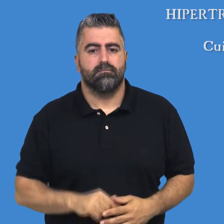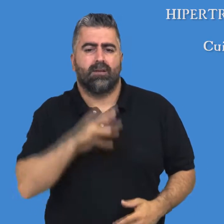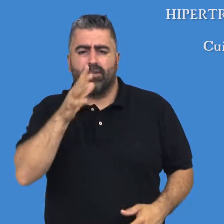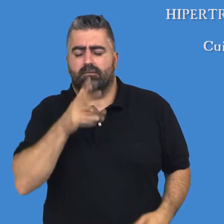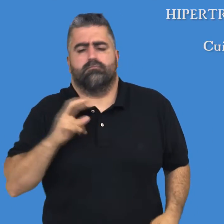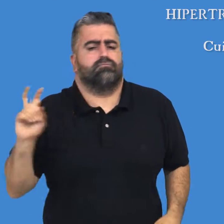motivo